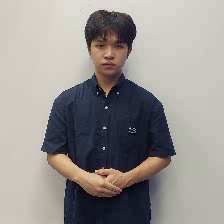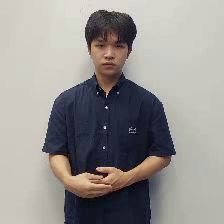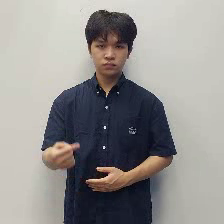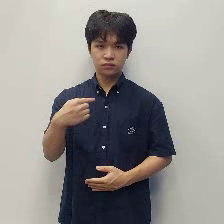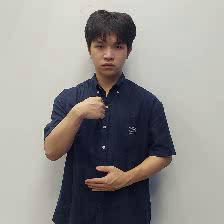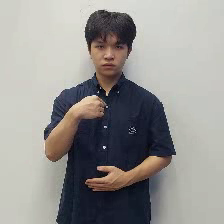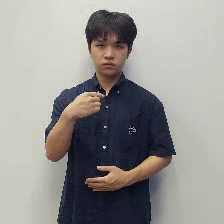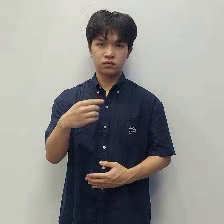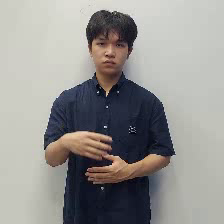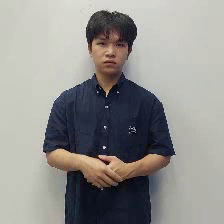Tôi